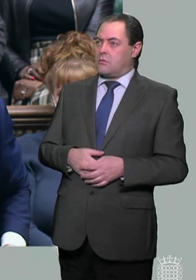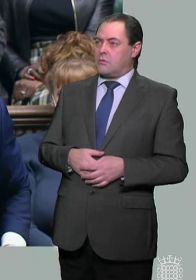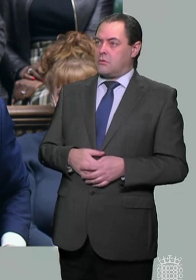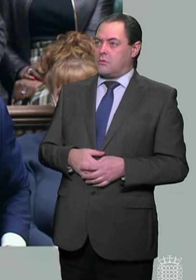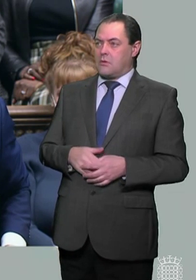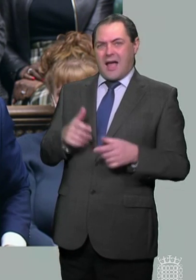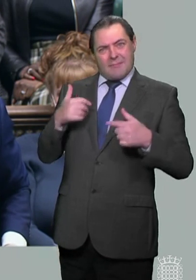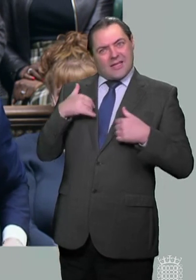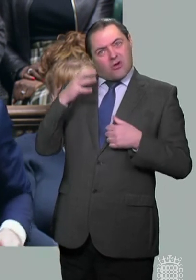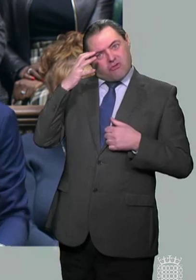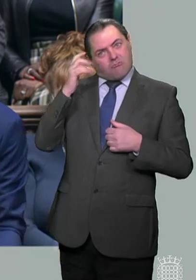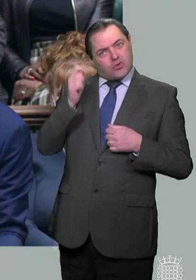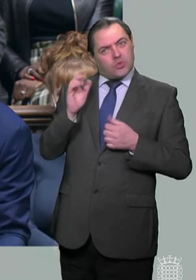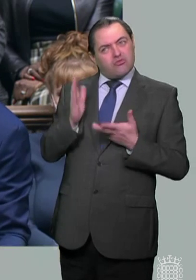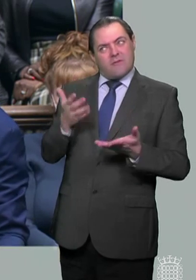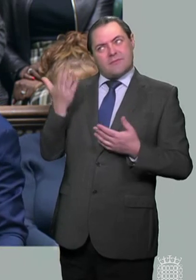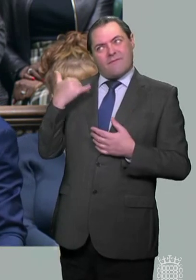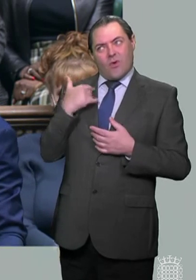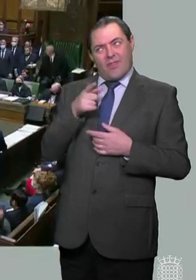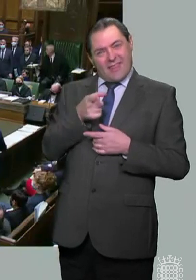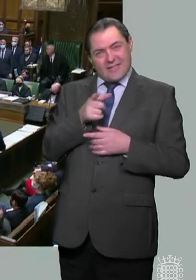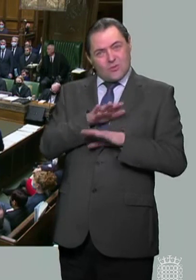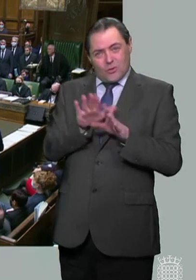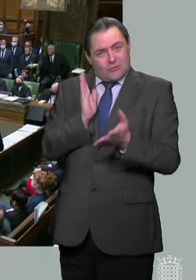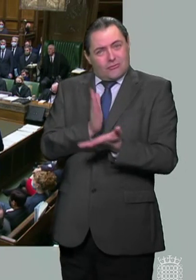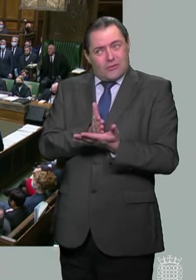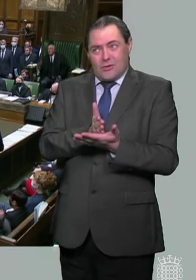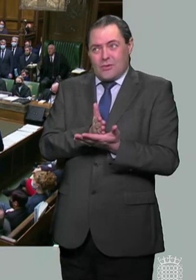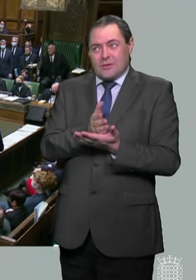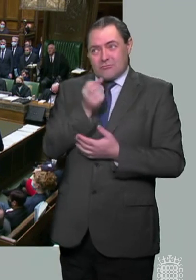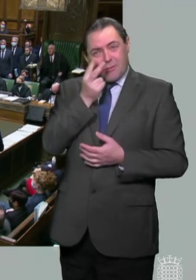Well, I ran the Crown Prosecution Service and I can tell him that that is total nonsense.